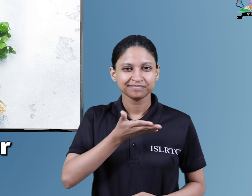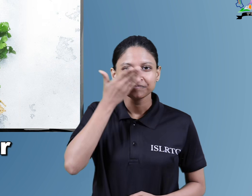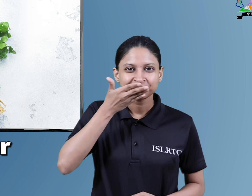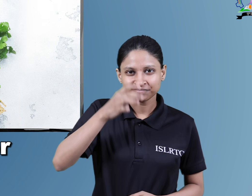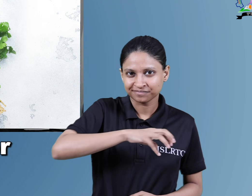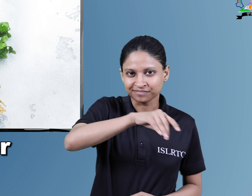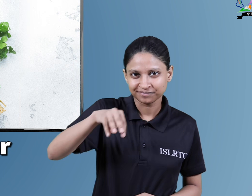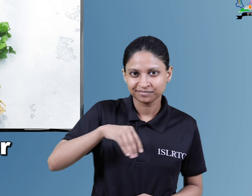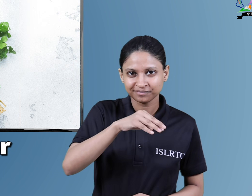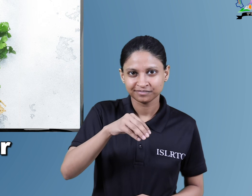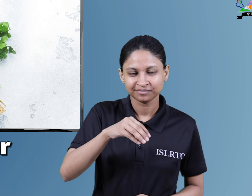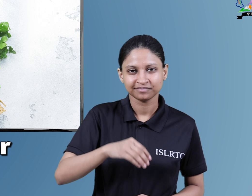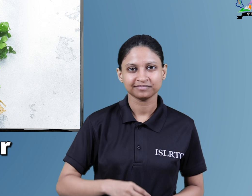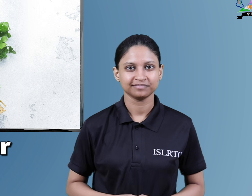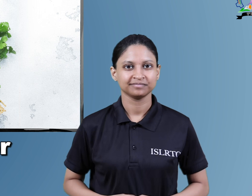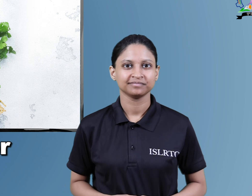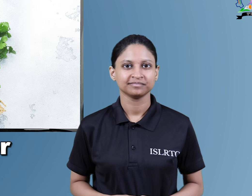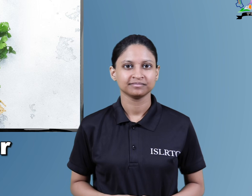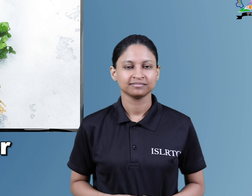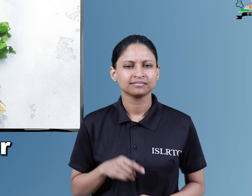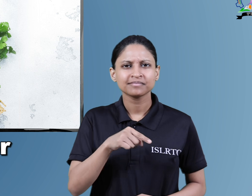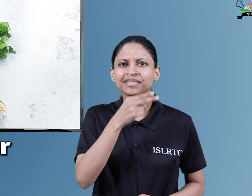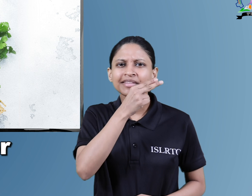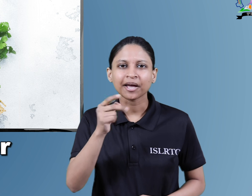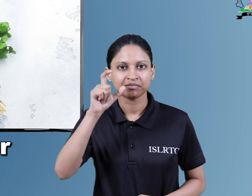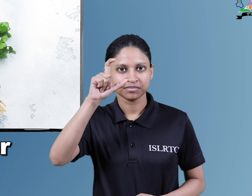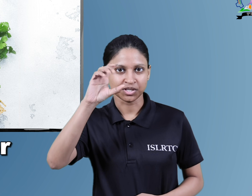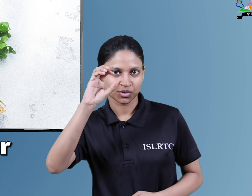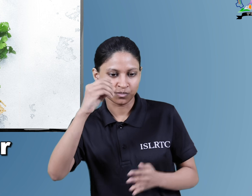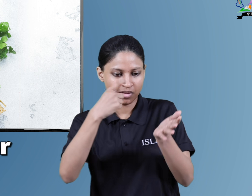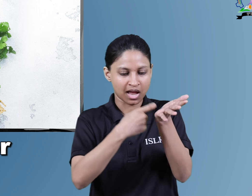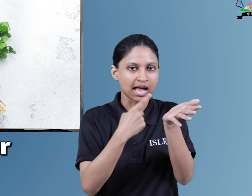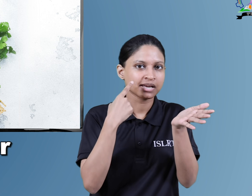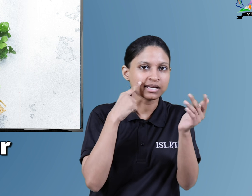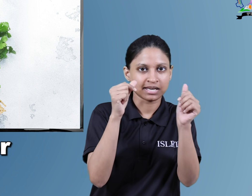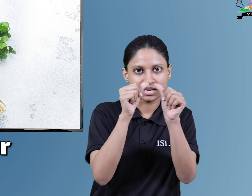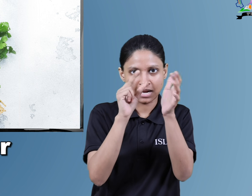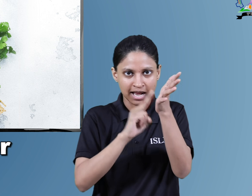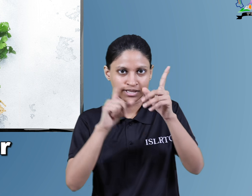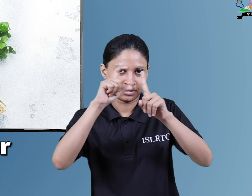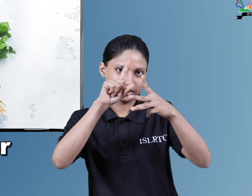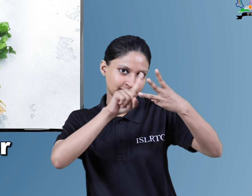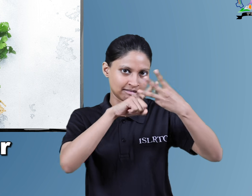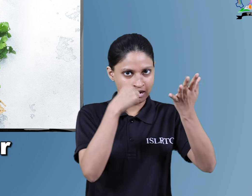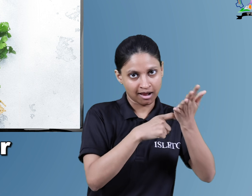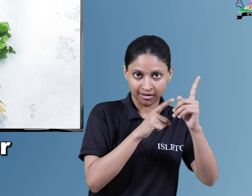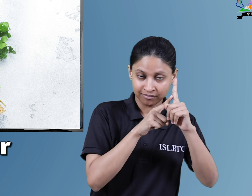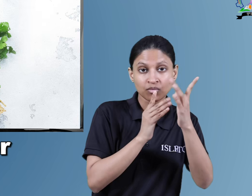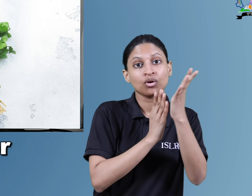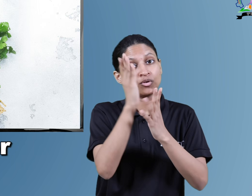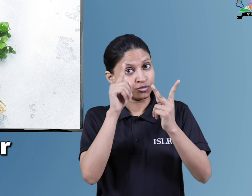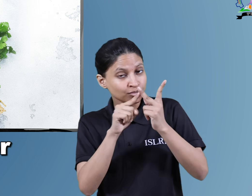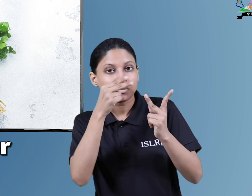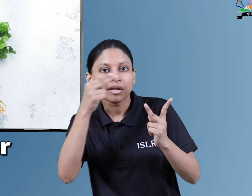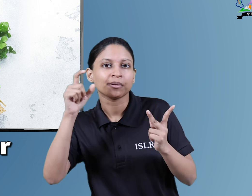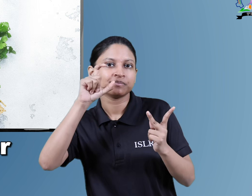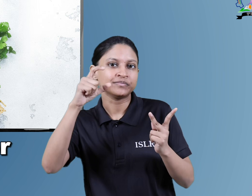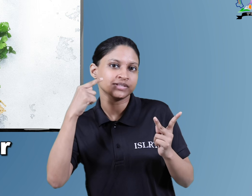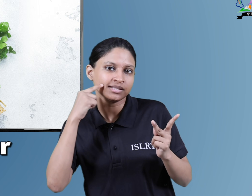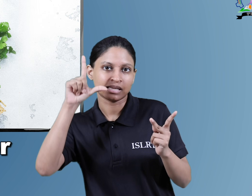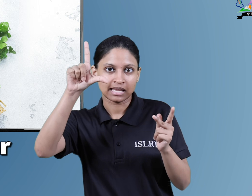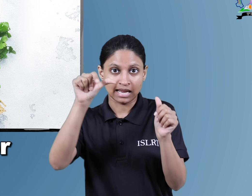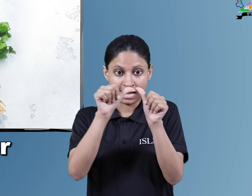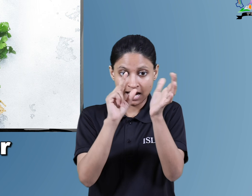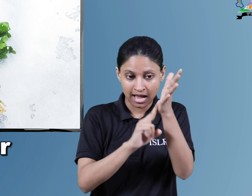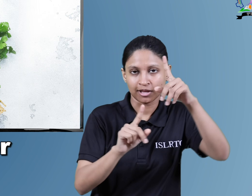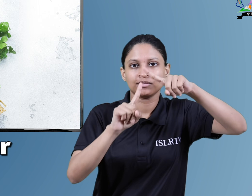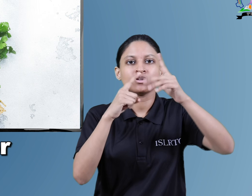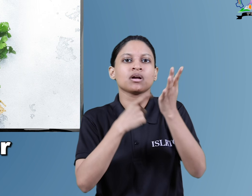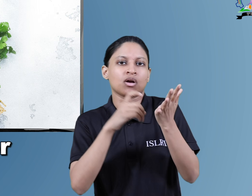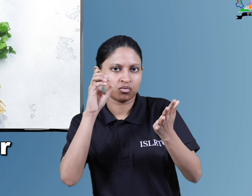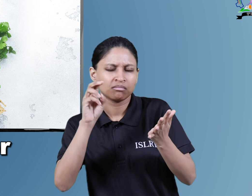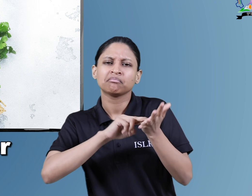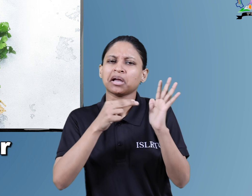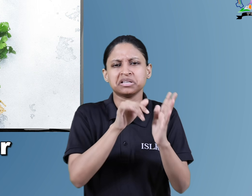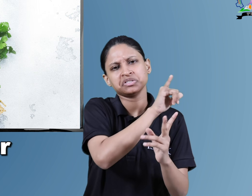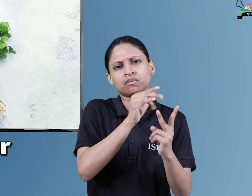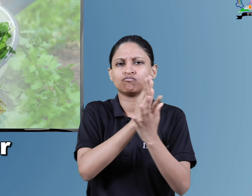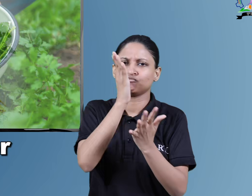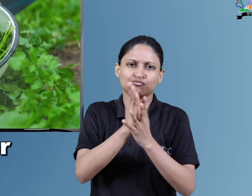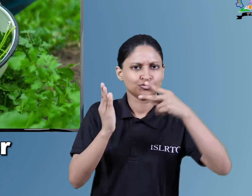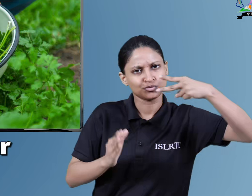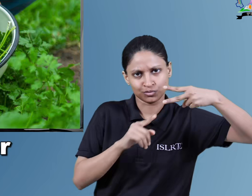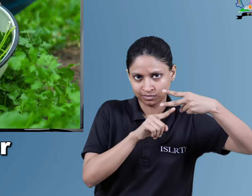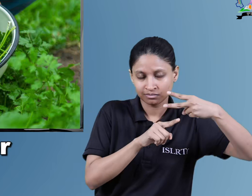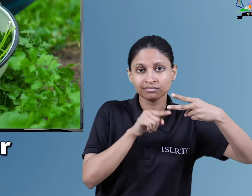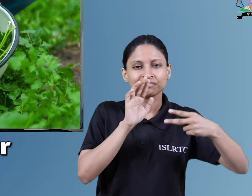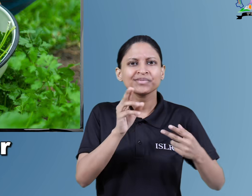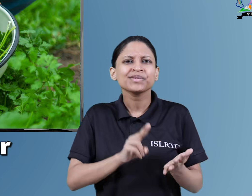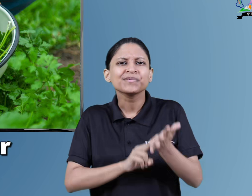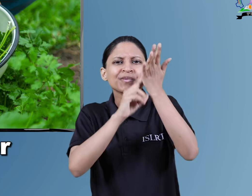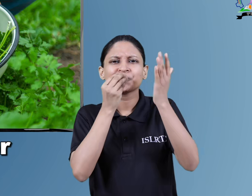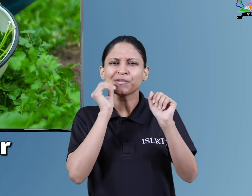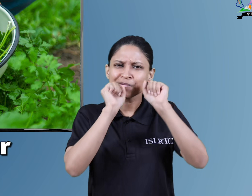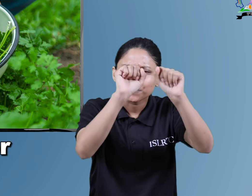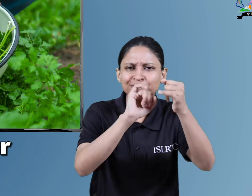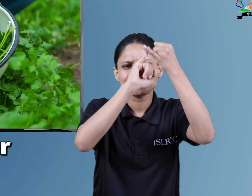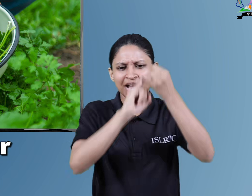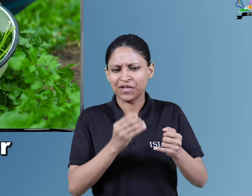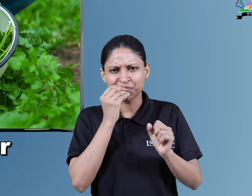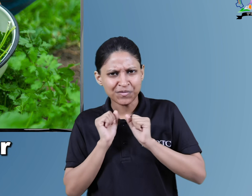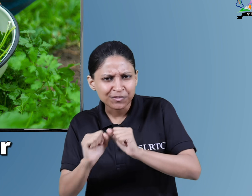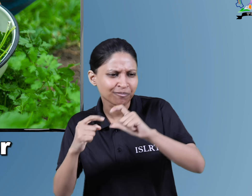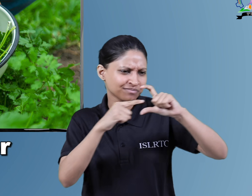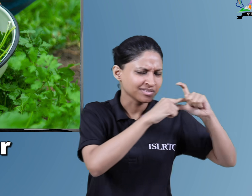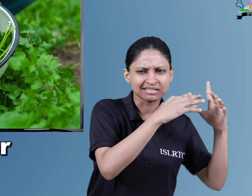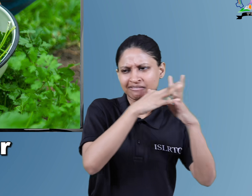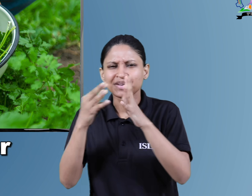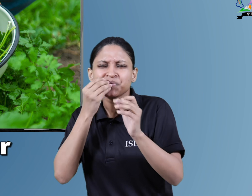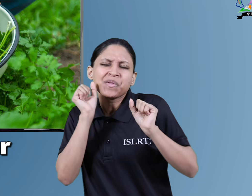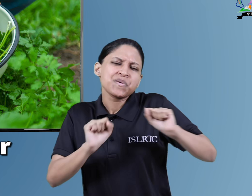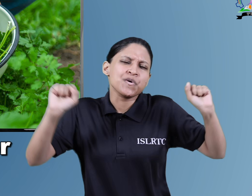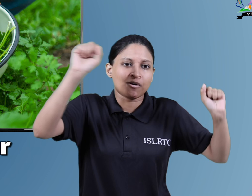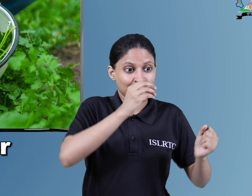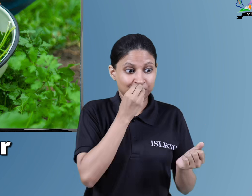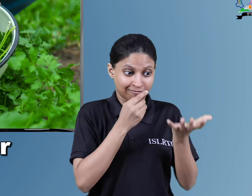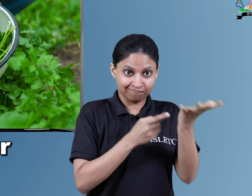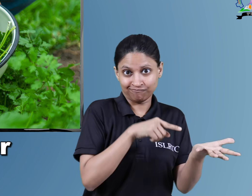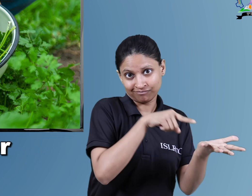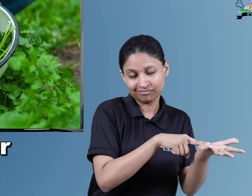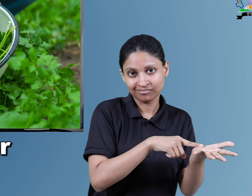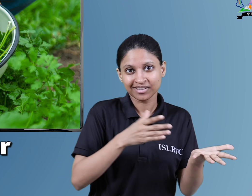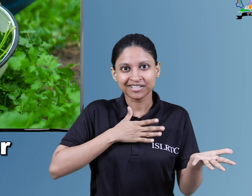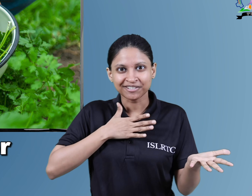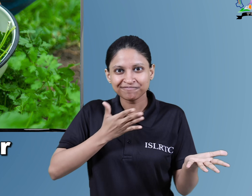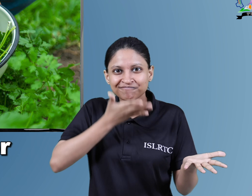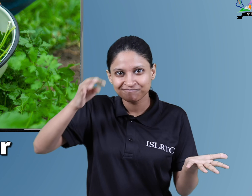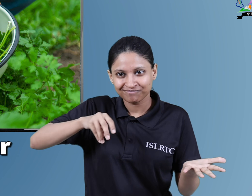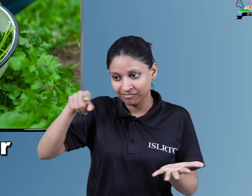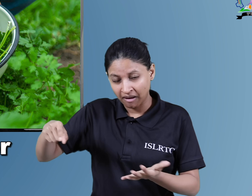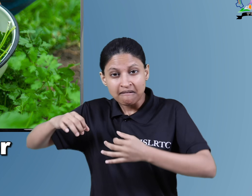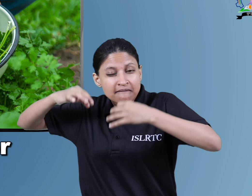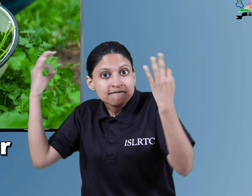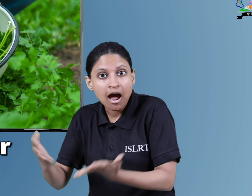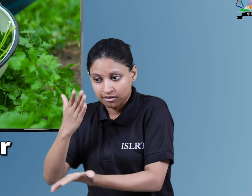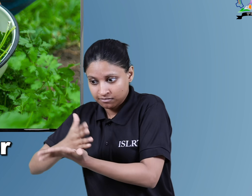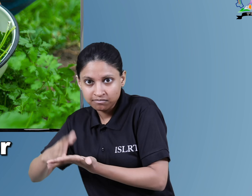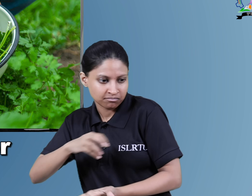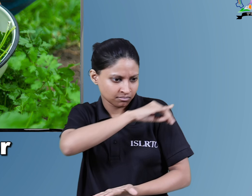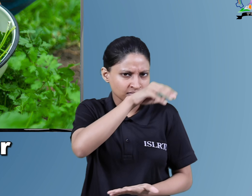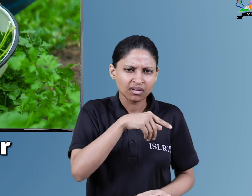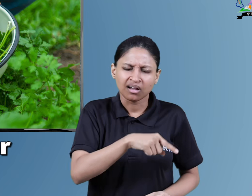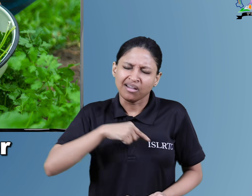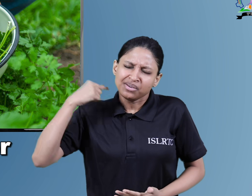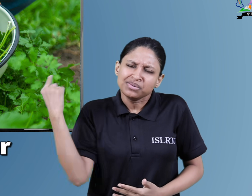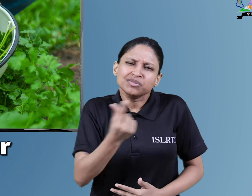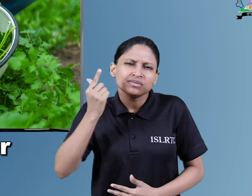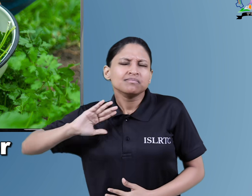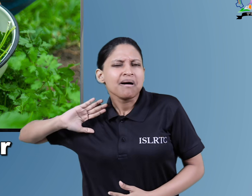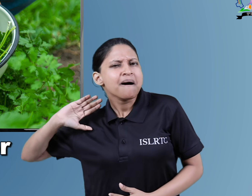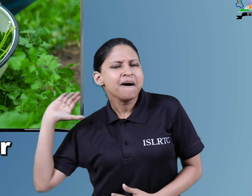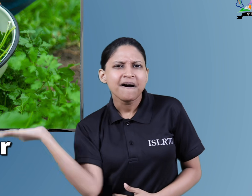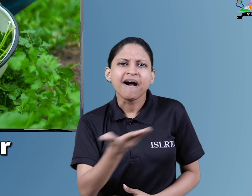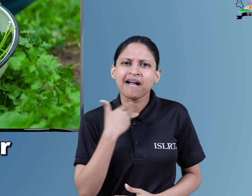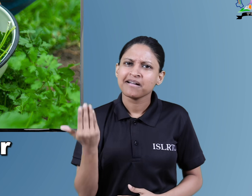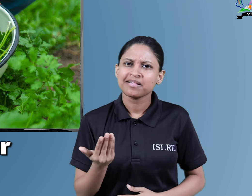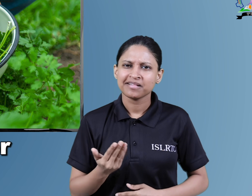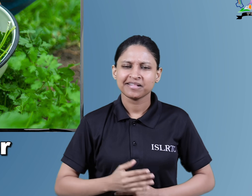Coriander A green herb also known as cilantro, commonly used in various Indian cuisines for its fresh, good flavor.